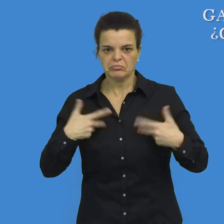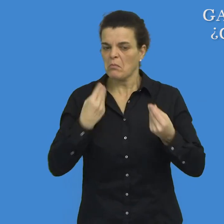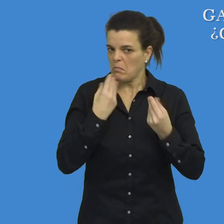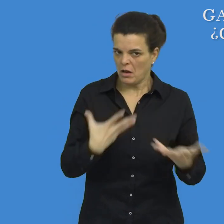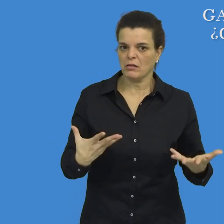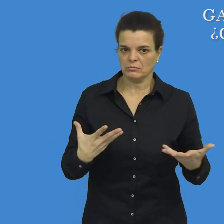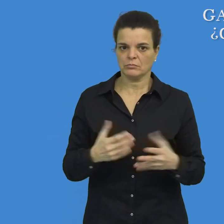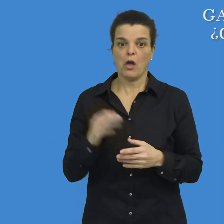bien